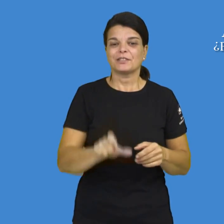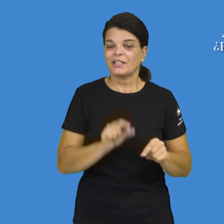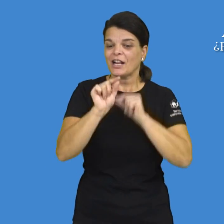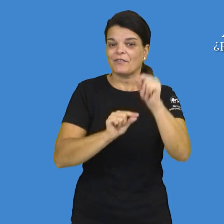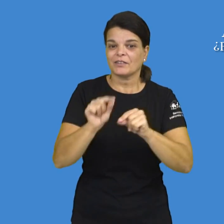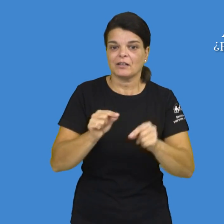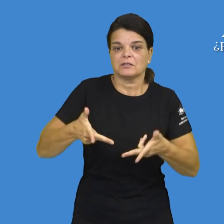virus